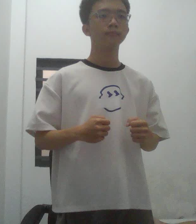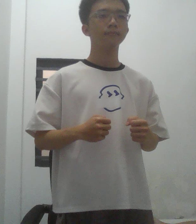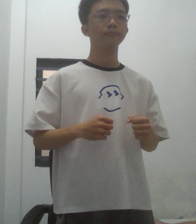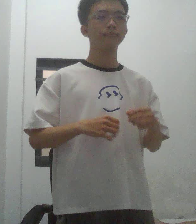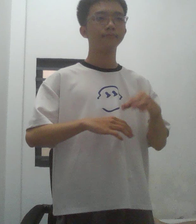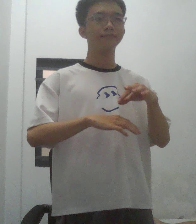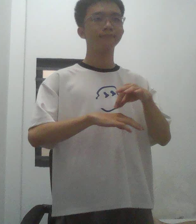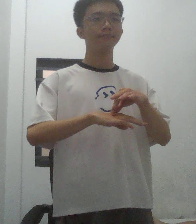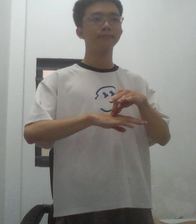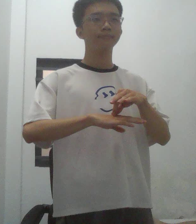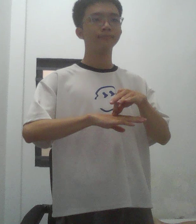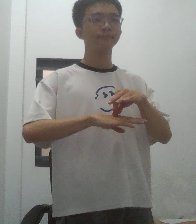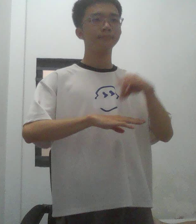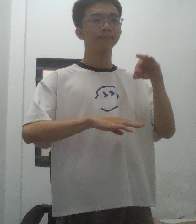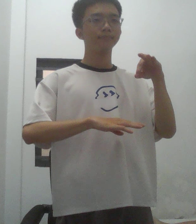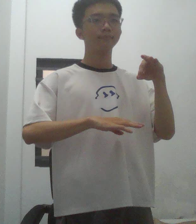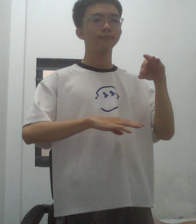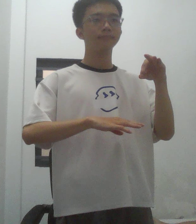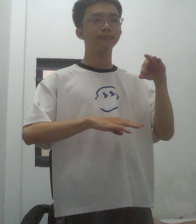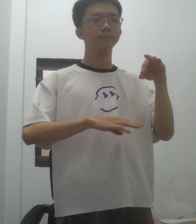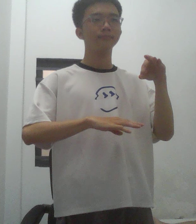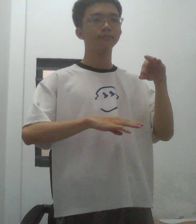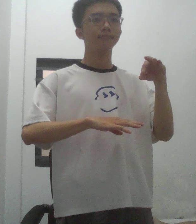tuan